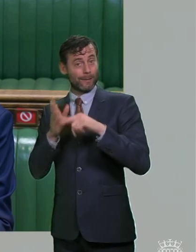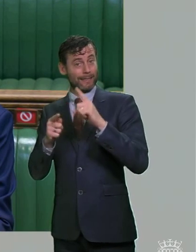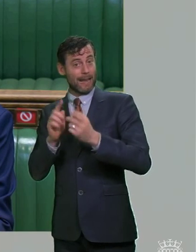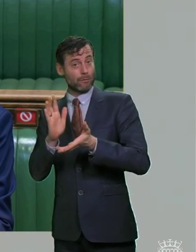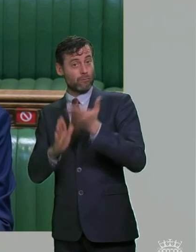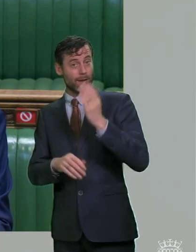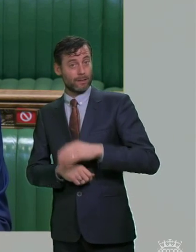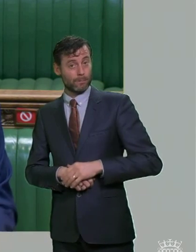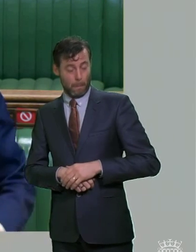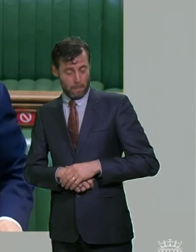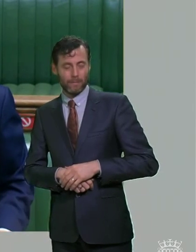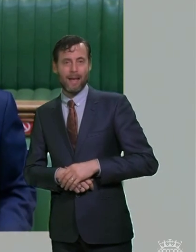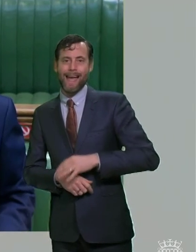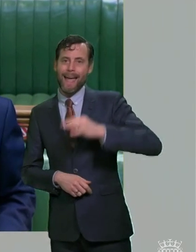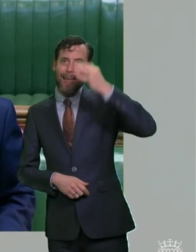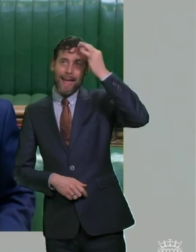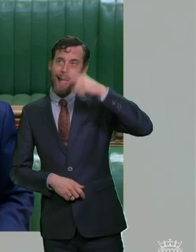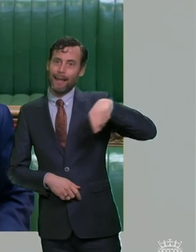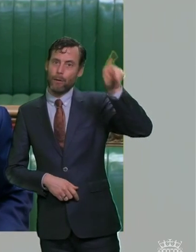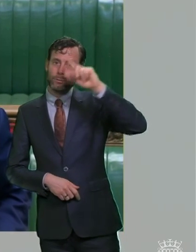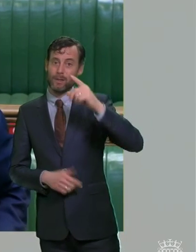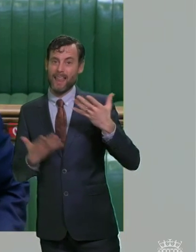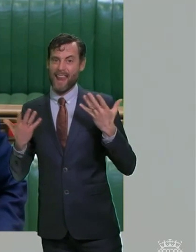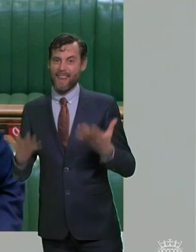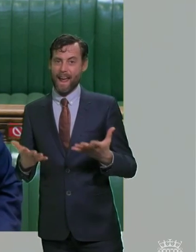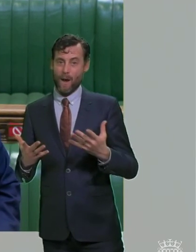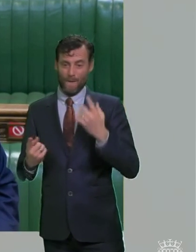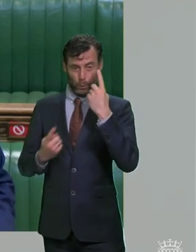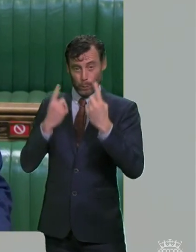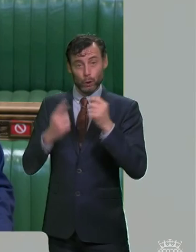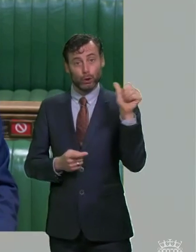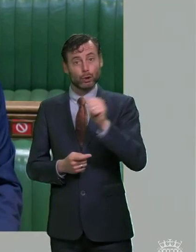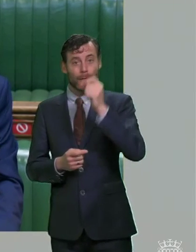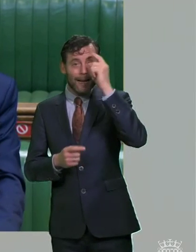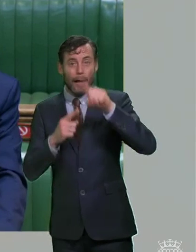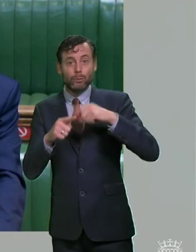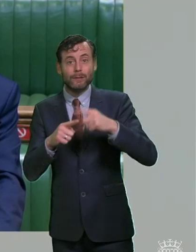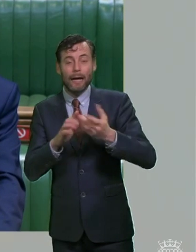Councils up and down the country are being forced to decide now whether to put council tax up.